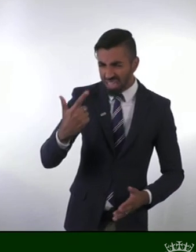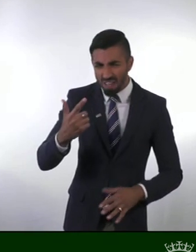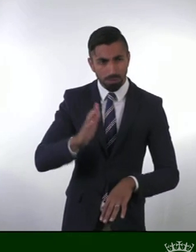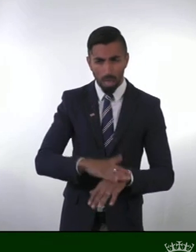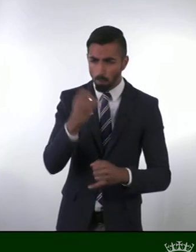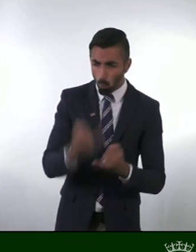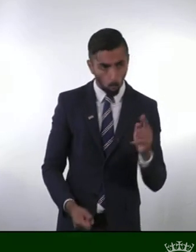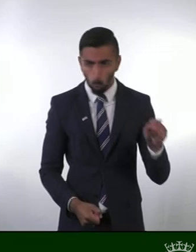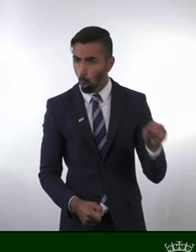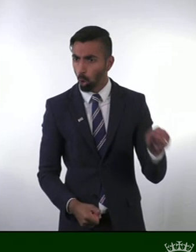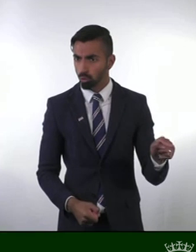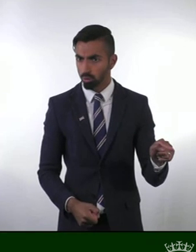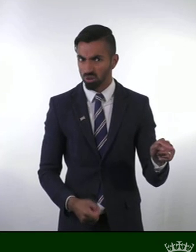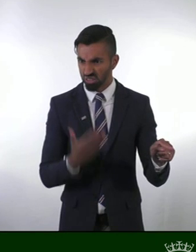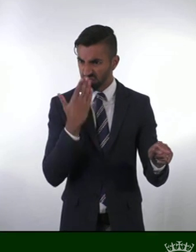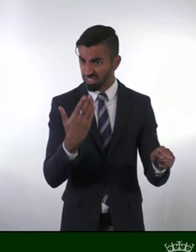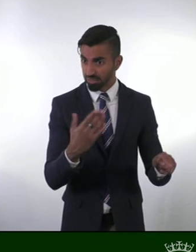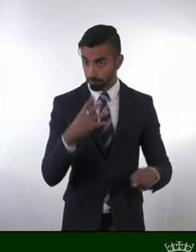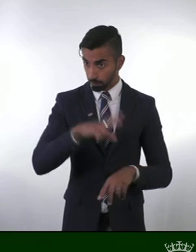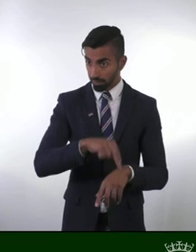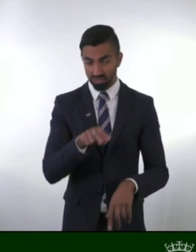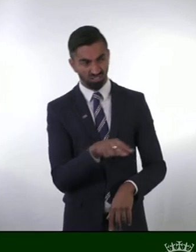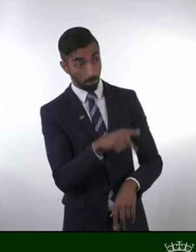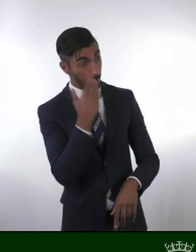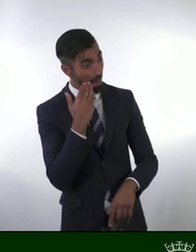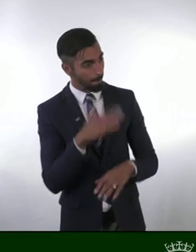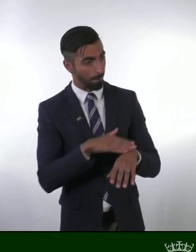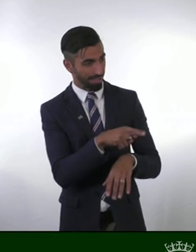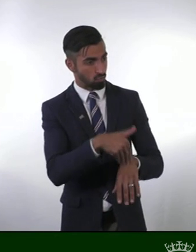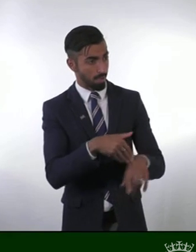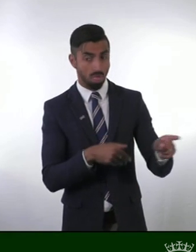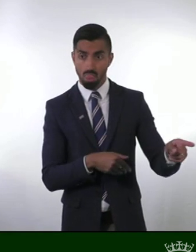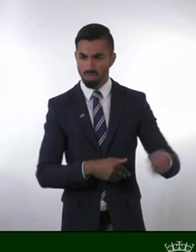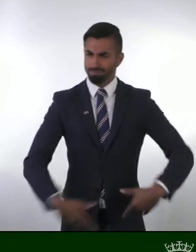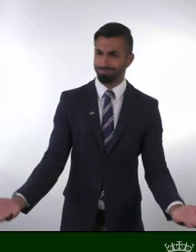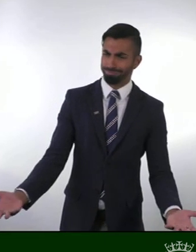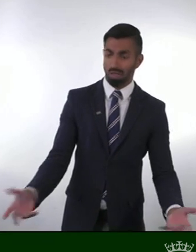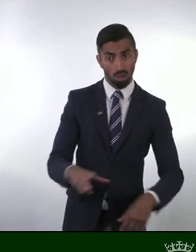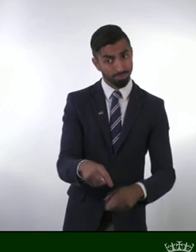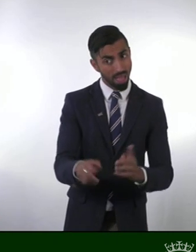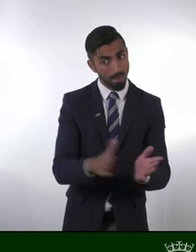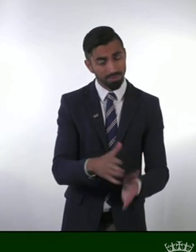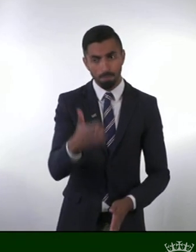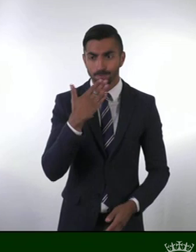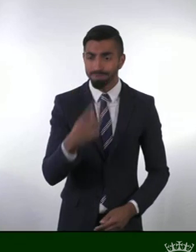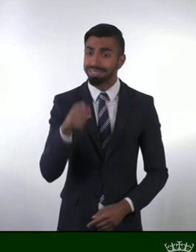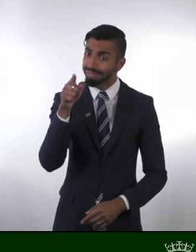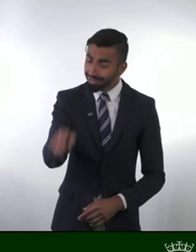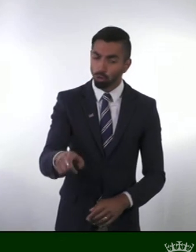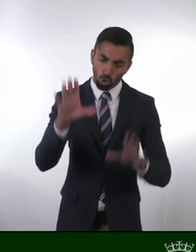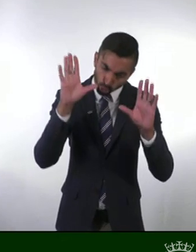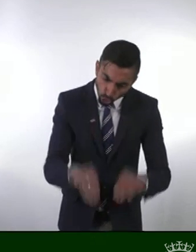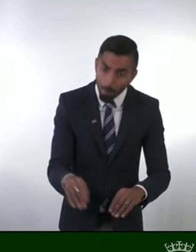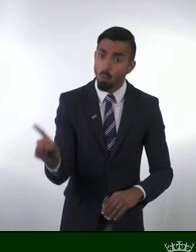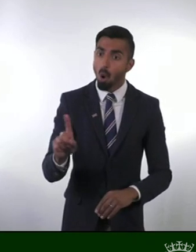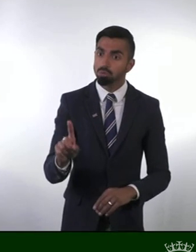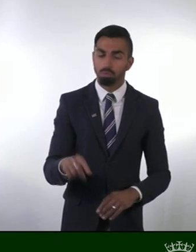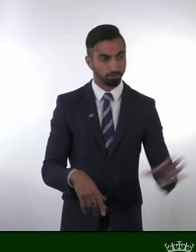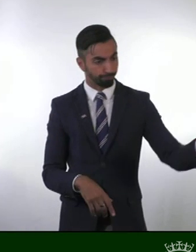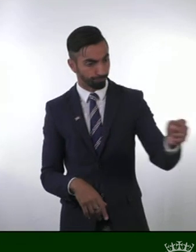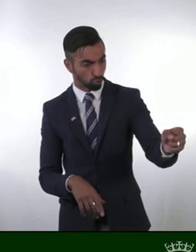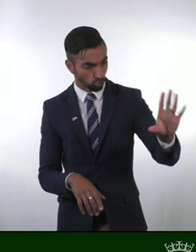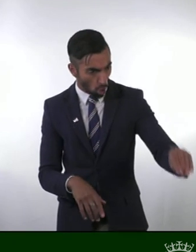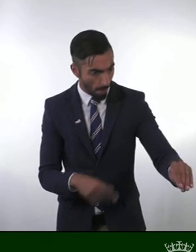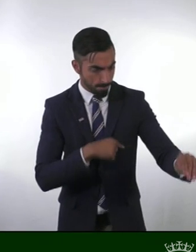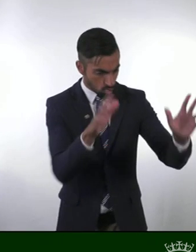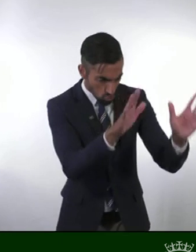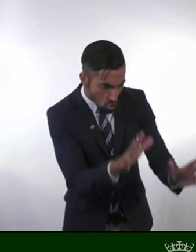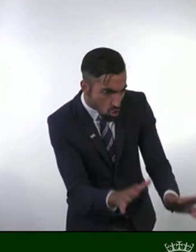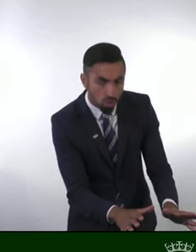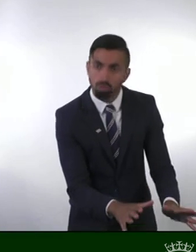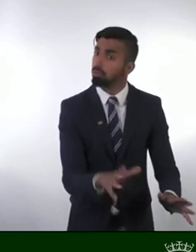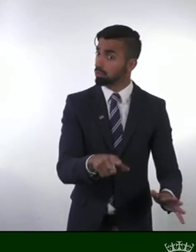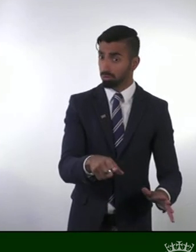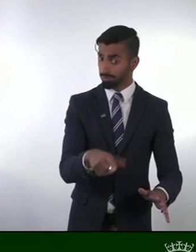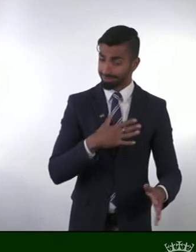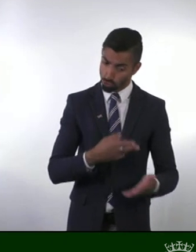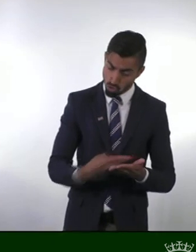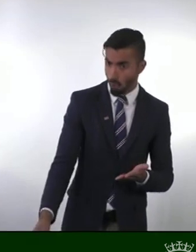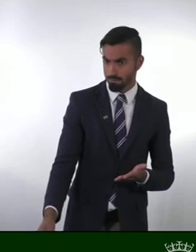So will the Prime Minister abolish suspicionless stop-and-search powers and end the pain and injustice they wreak on so many people in Britain’s black and minority communities?